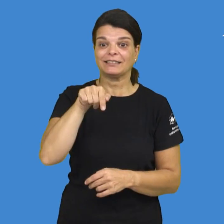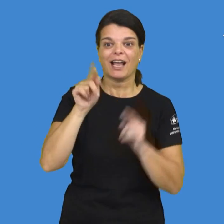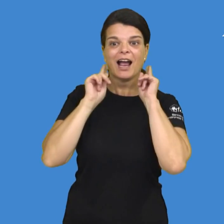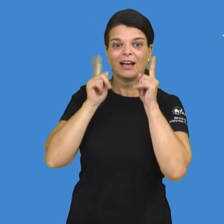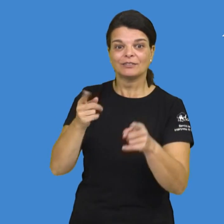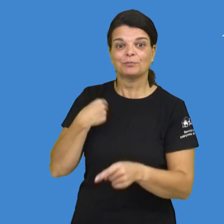caso